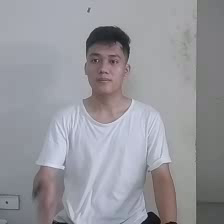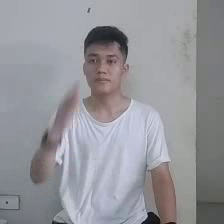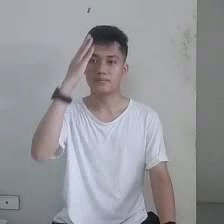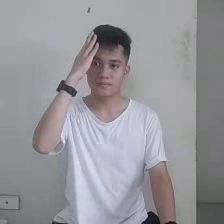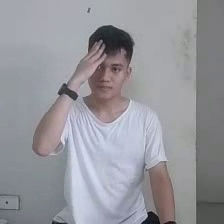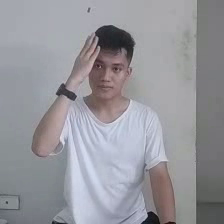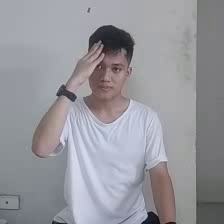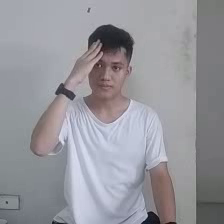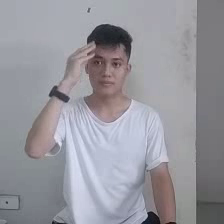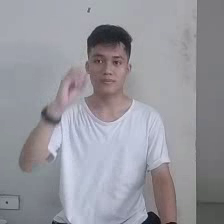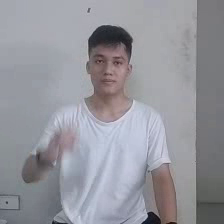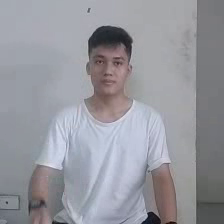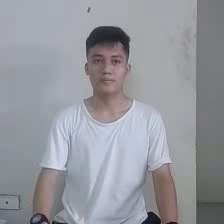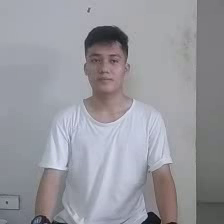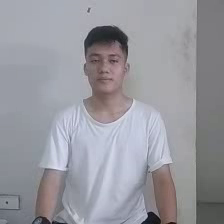Biết